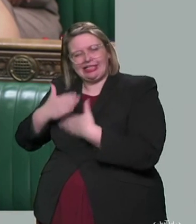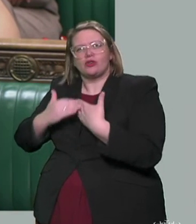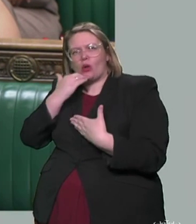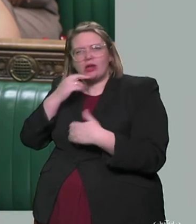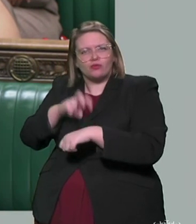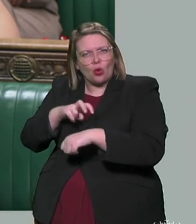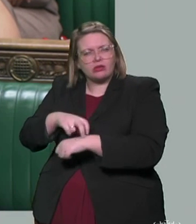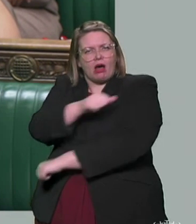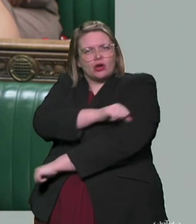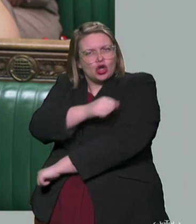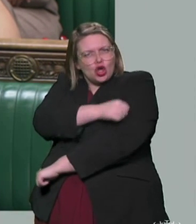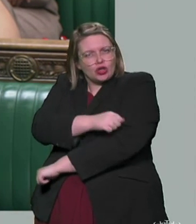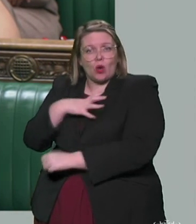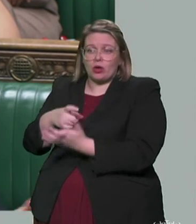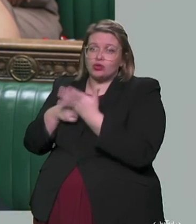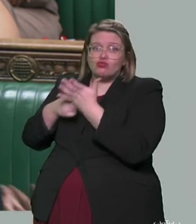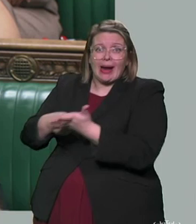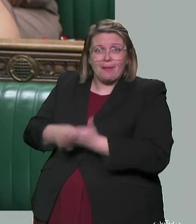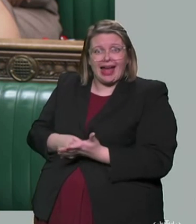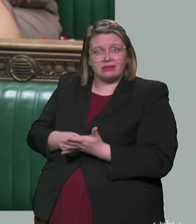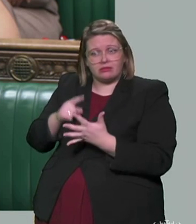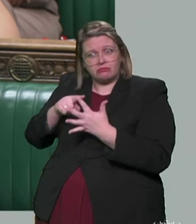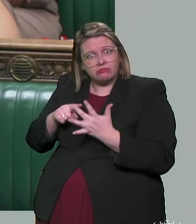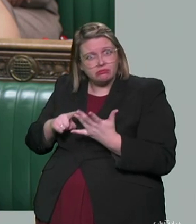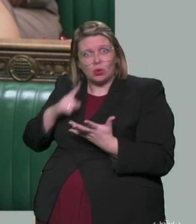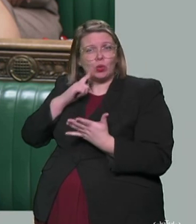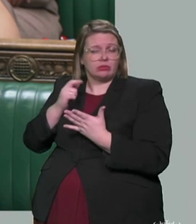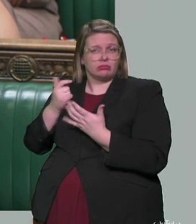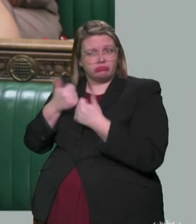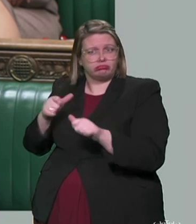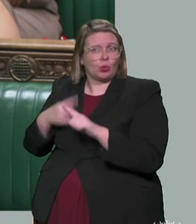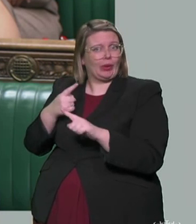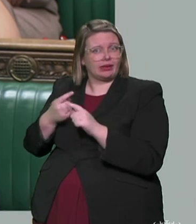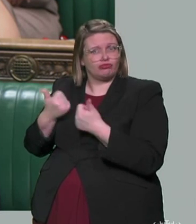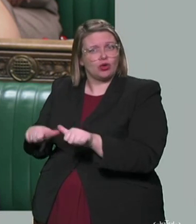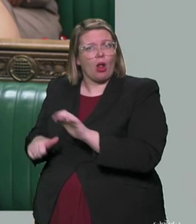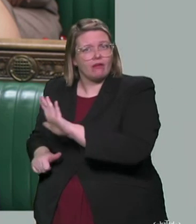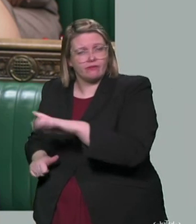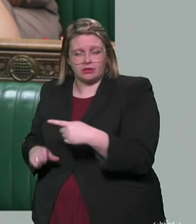May I make some simple suggestions that would have an effect very quickly?